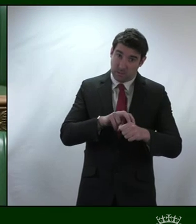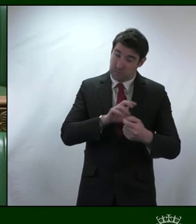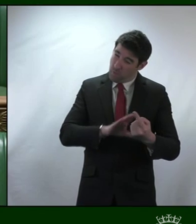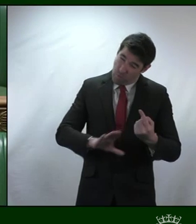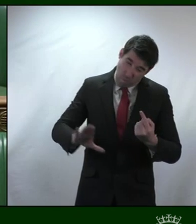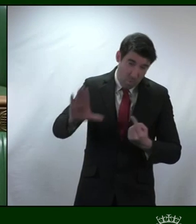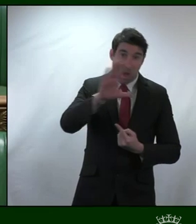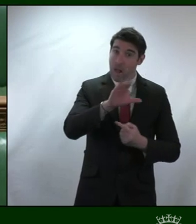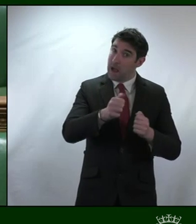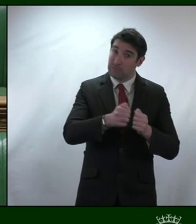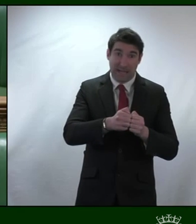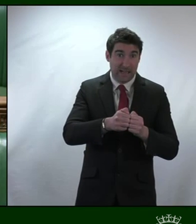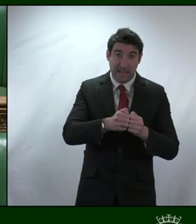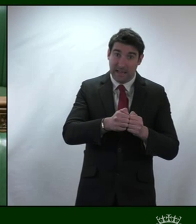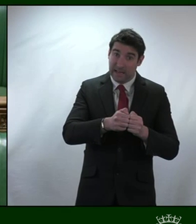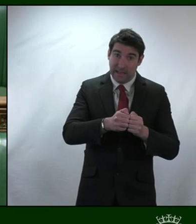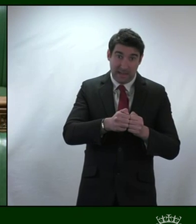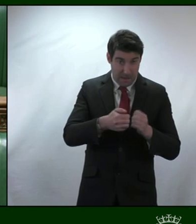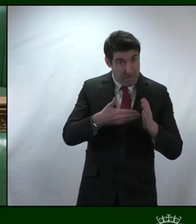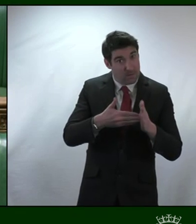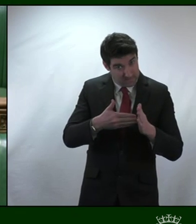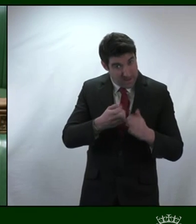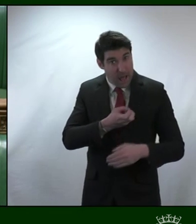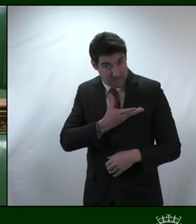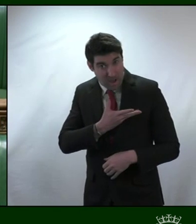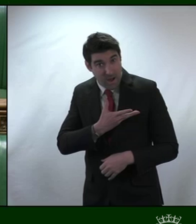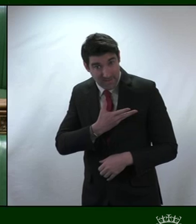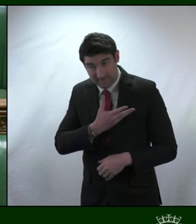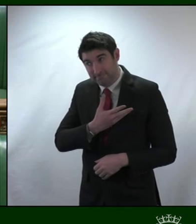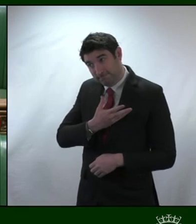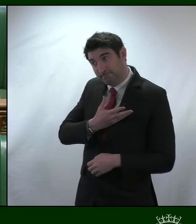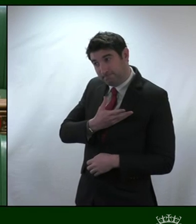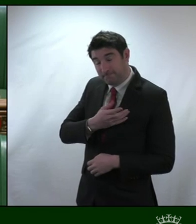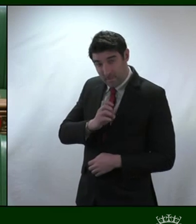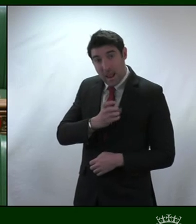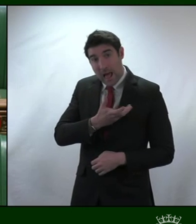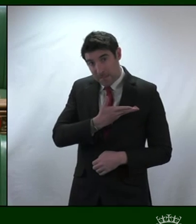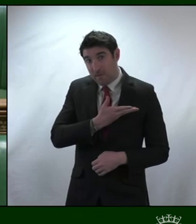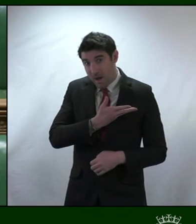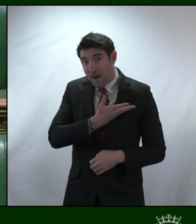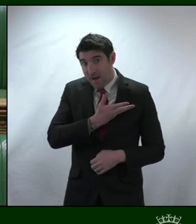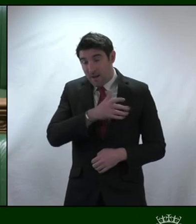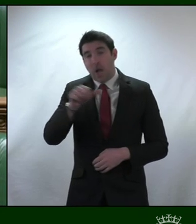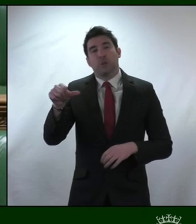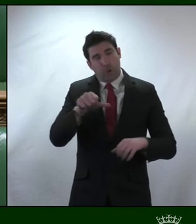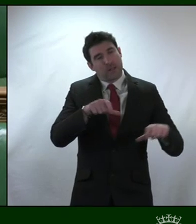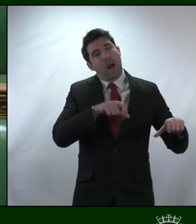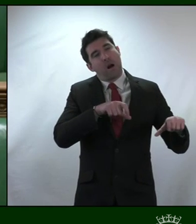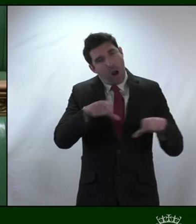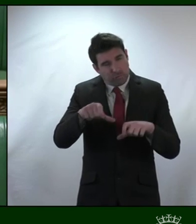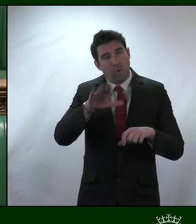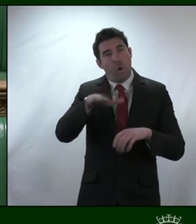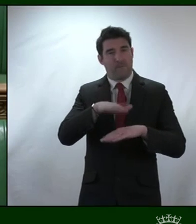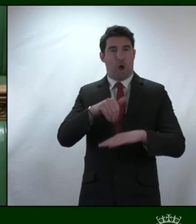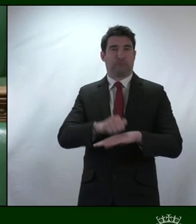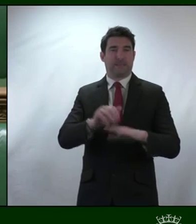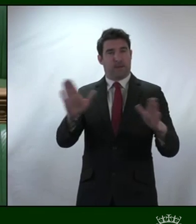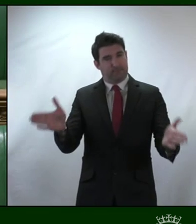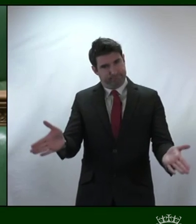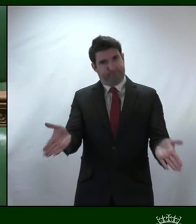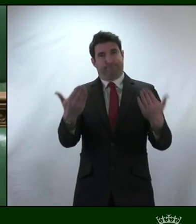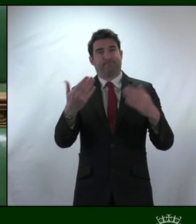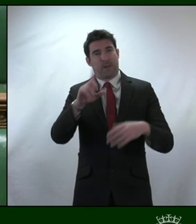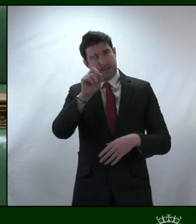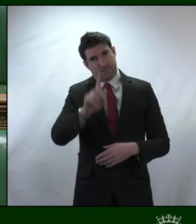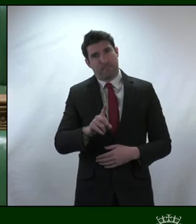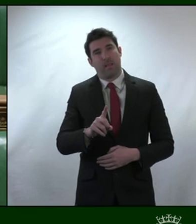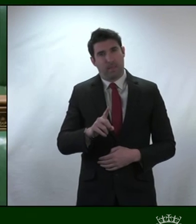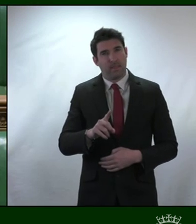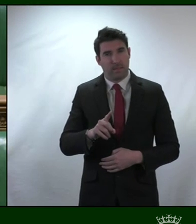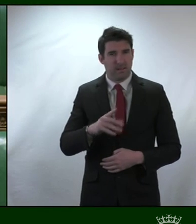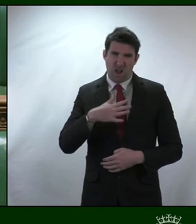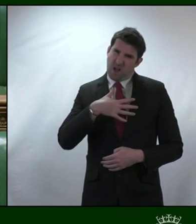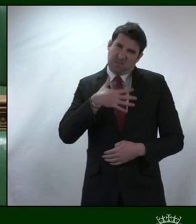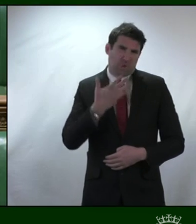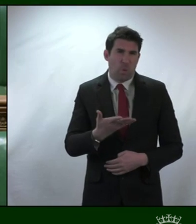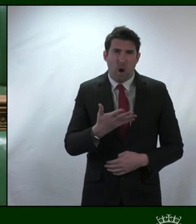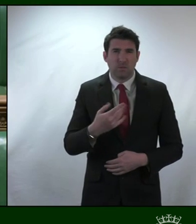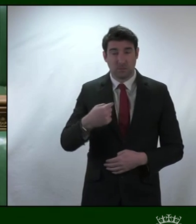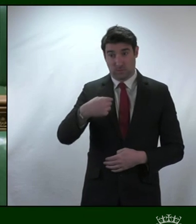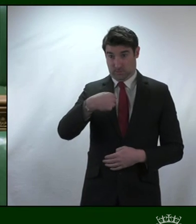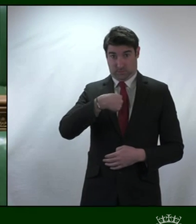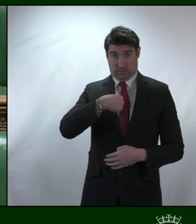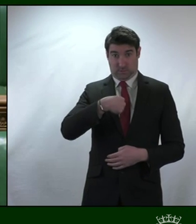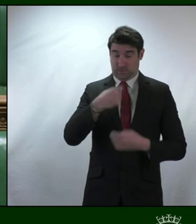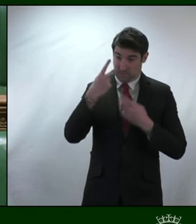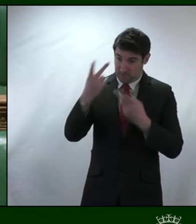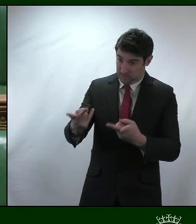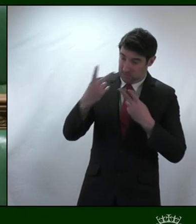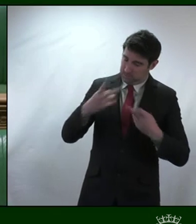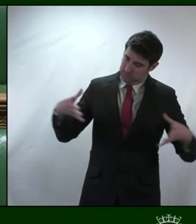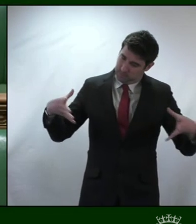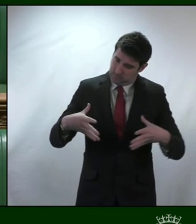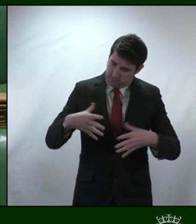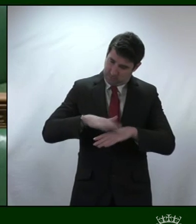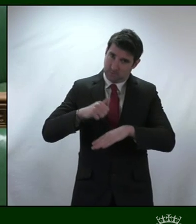of all parties, including his own, that we should proceed, in principle, with the existing regulations, because we do not want to criminalise people’s long-made plans.